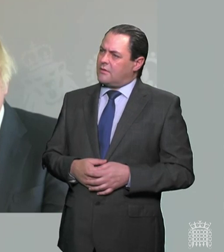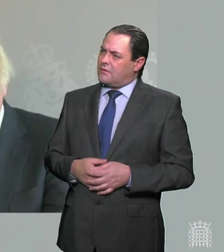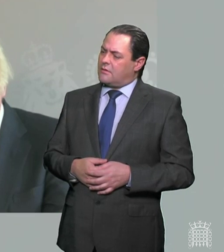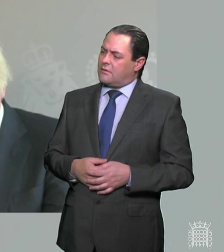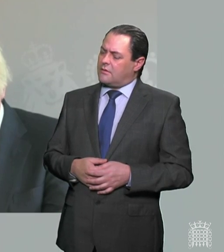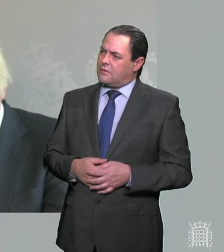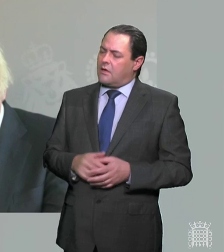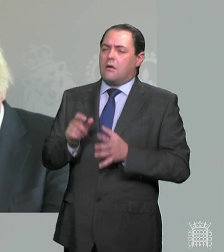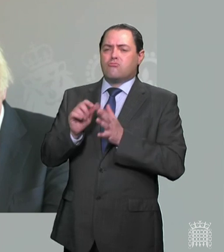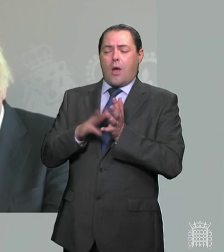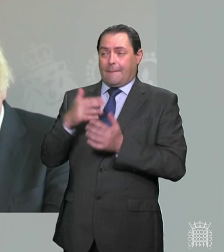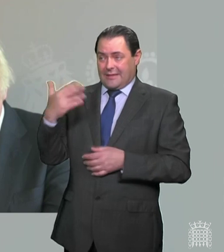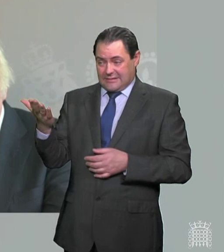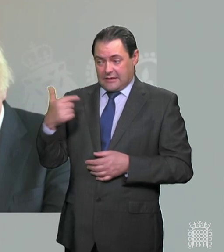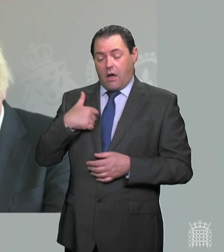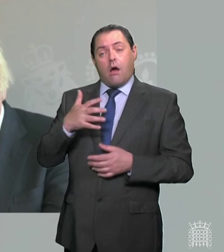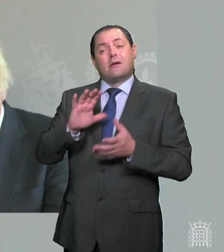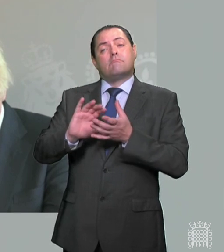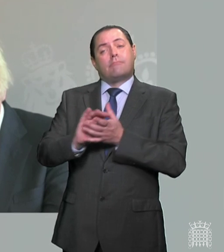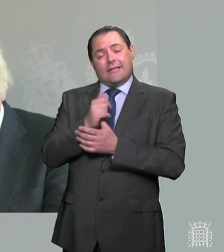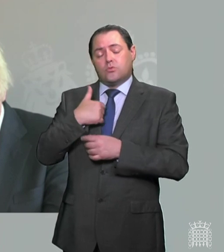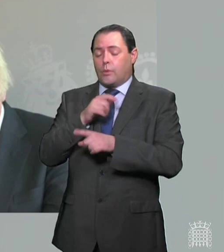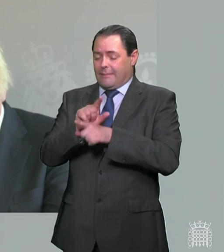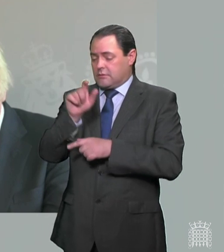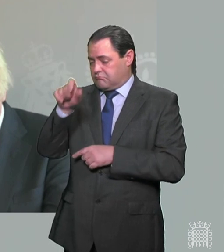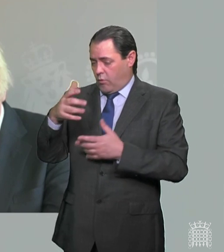I am always delighted to meet my honourable Friend.